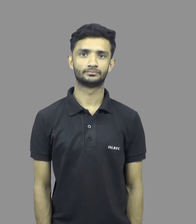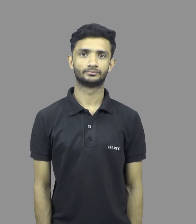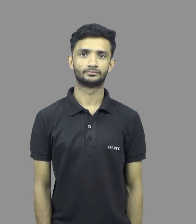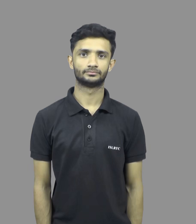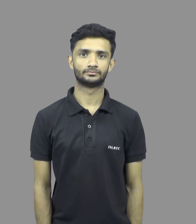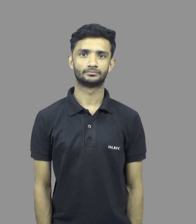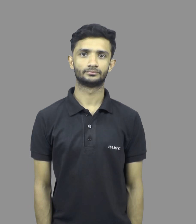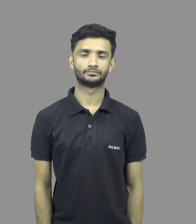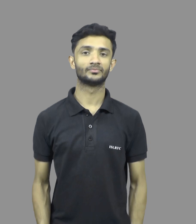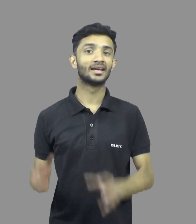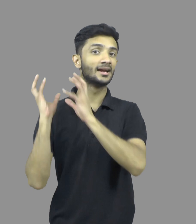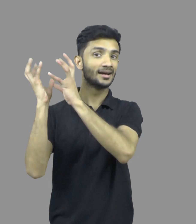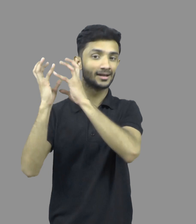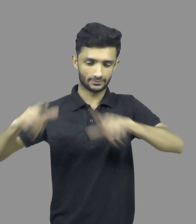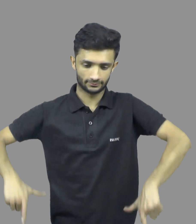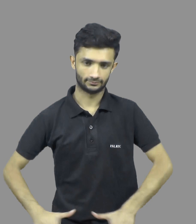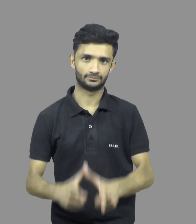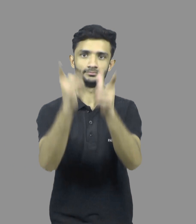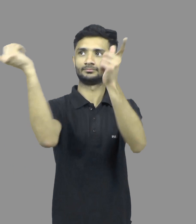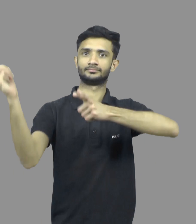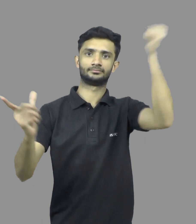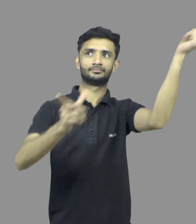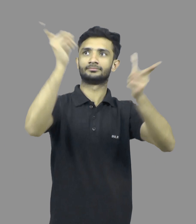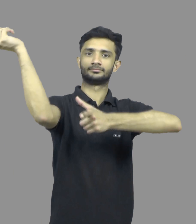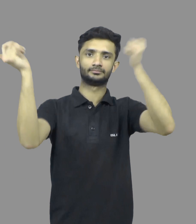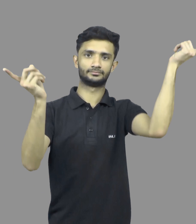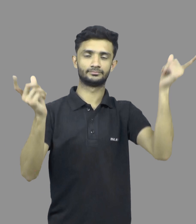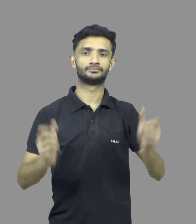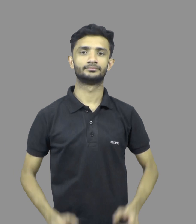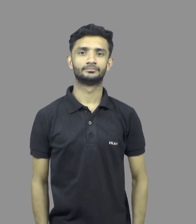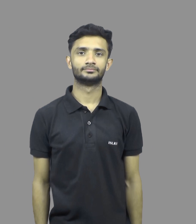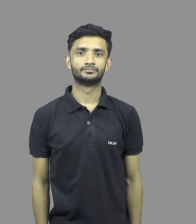Palm Tree